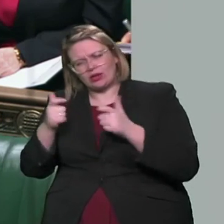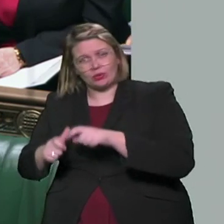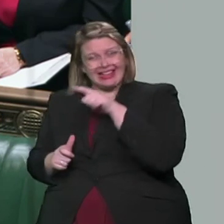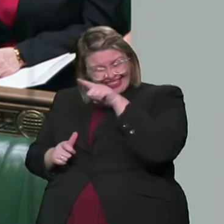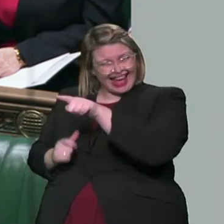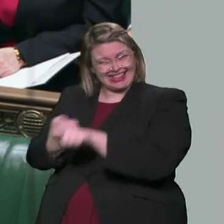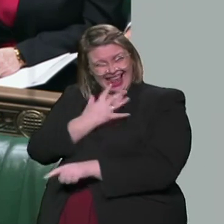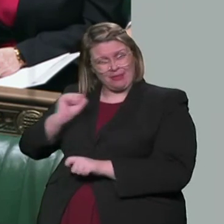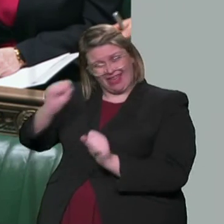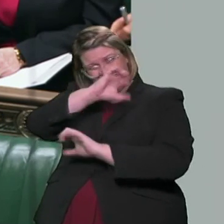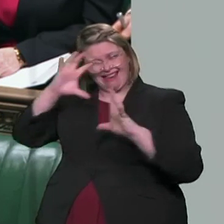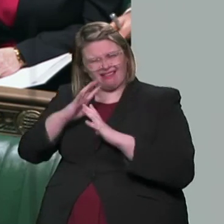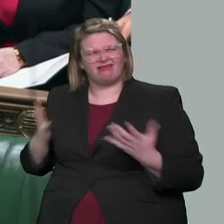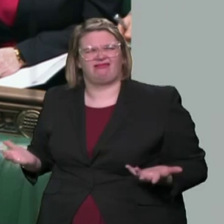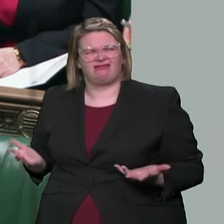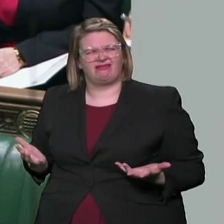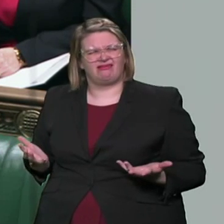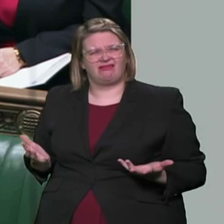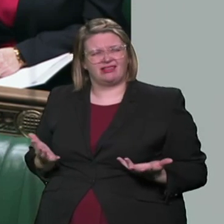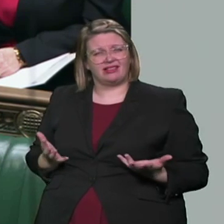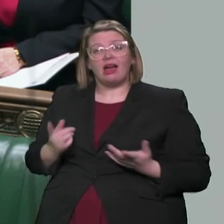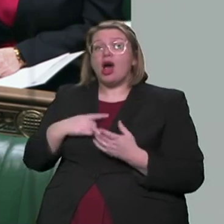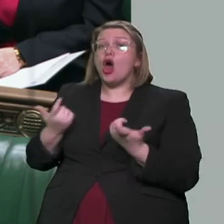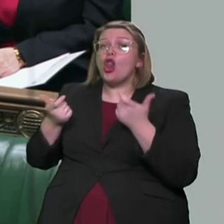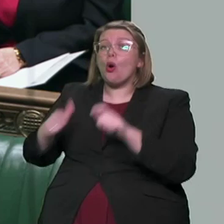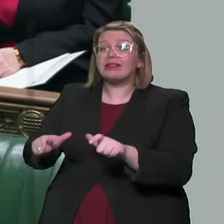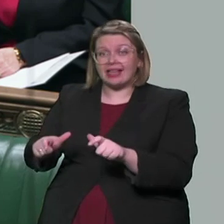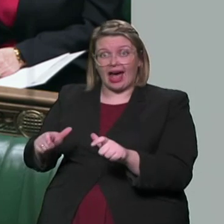That was their approach, and what would have been the result?